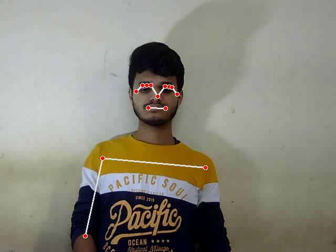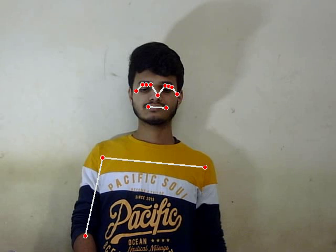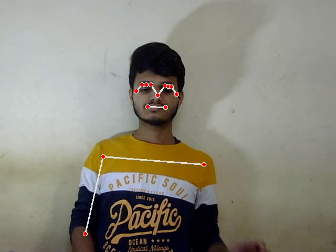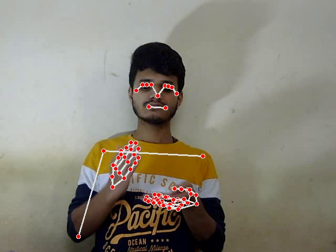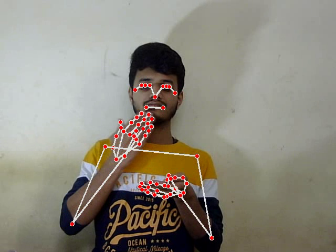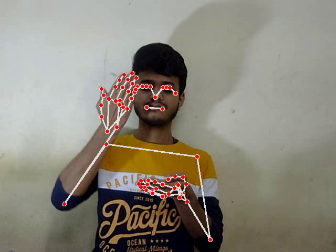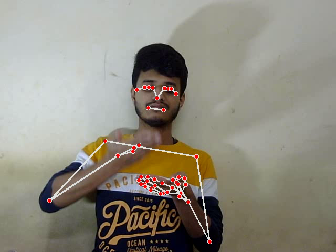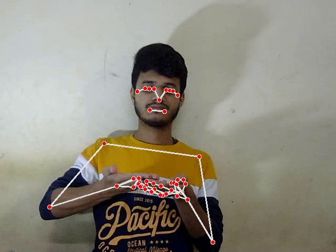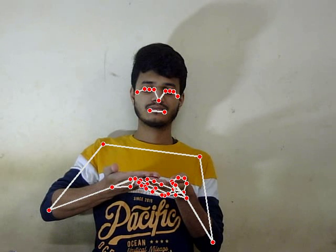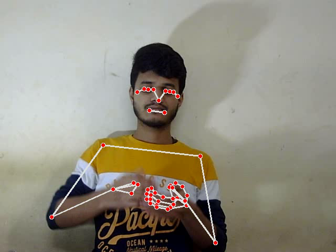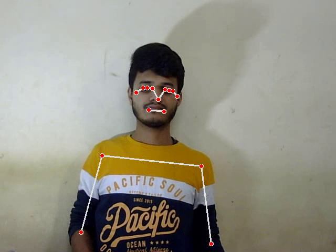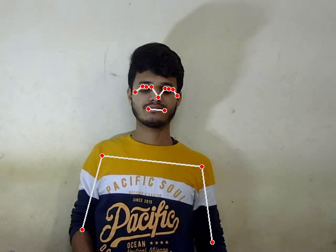good